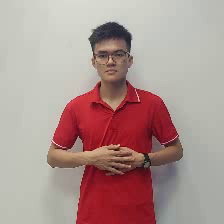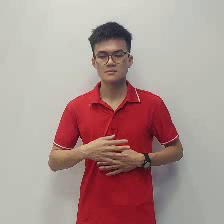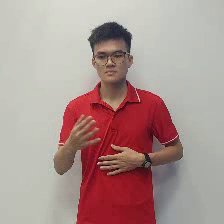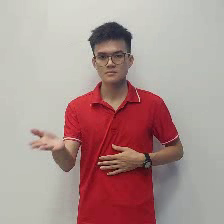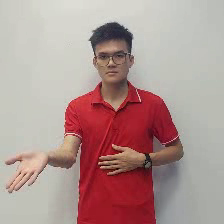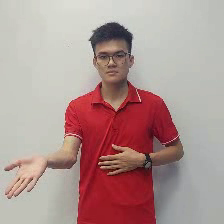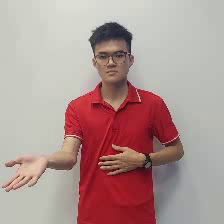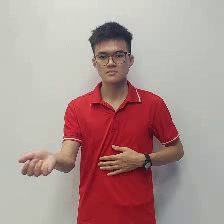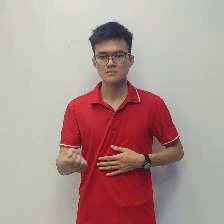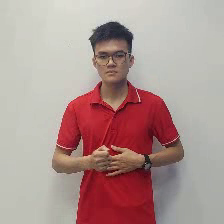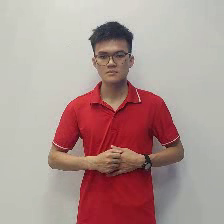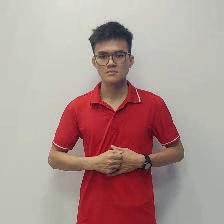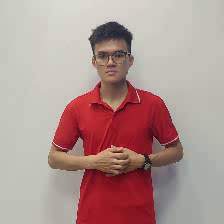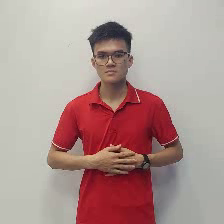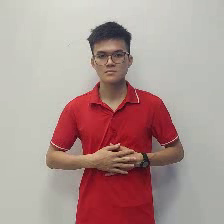Sử dụng